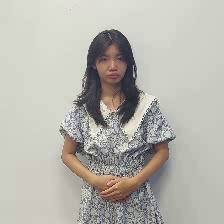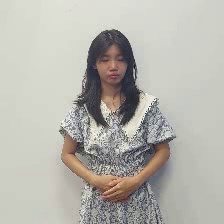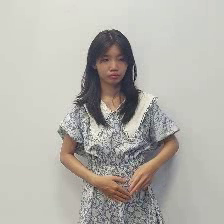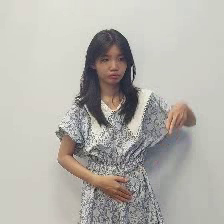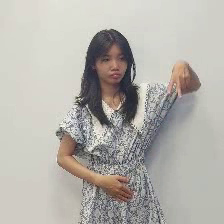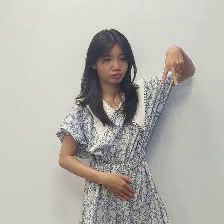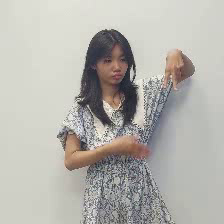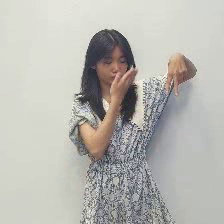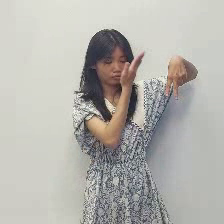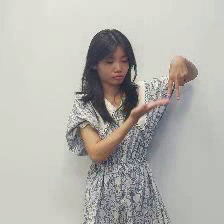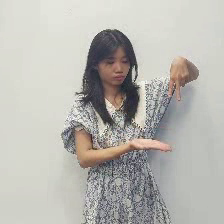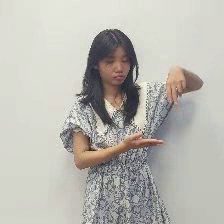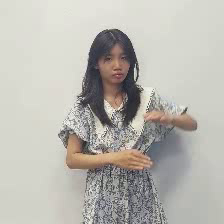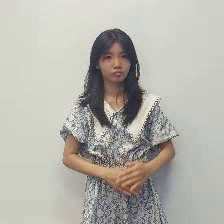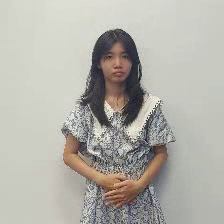Cơ thể